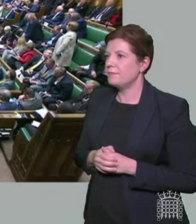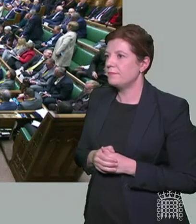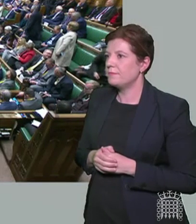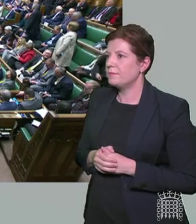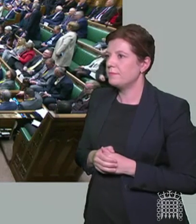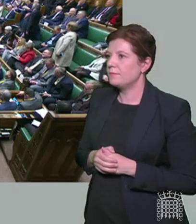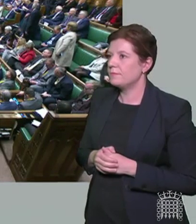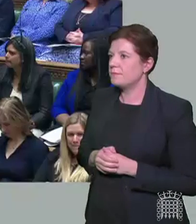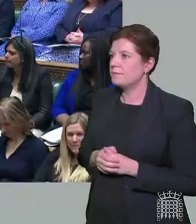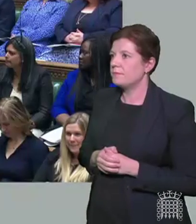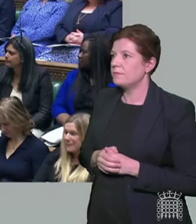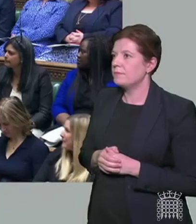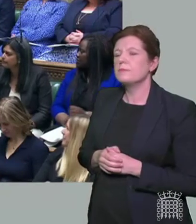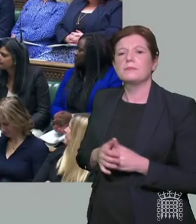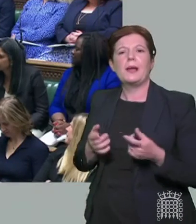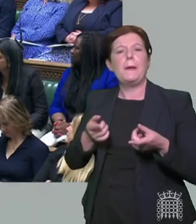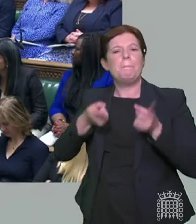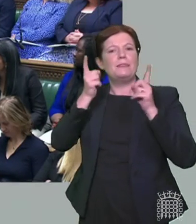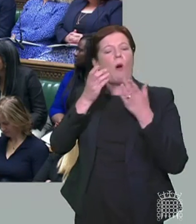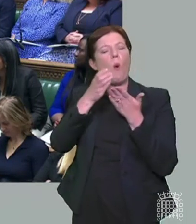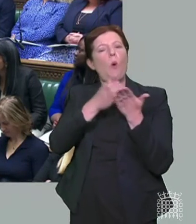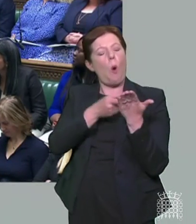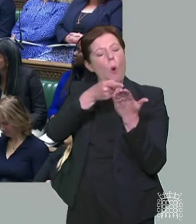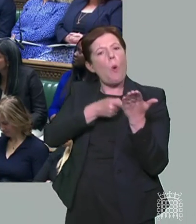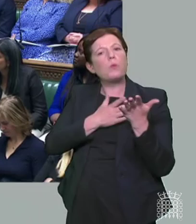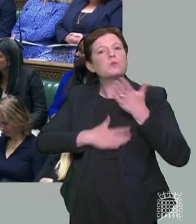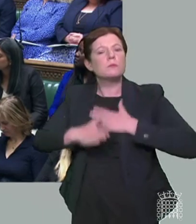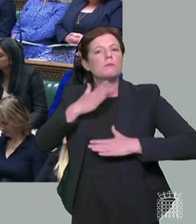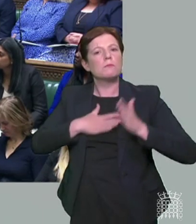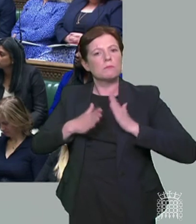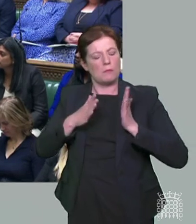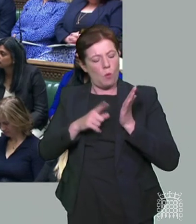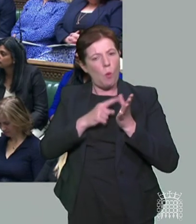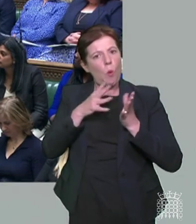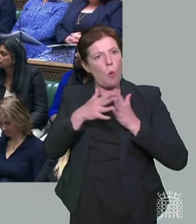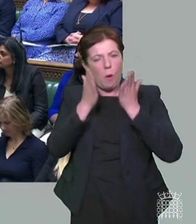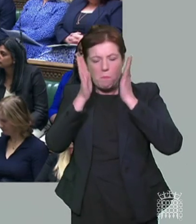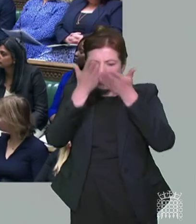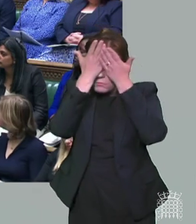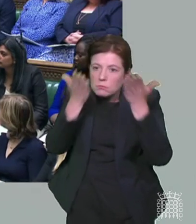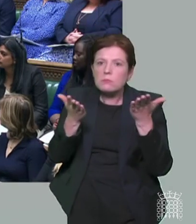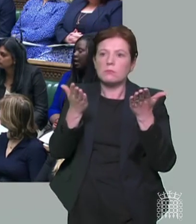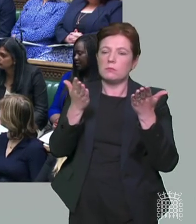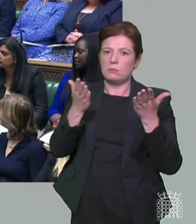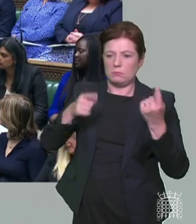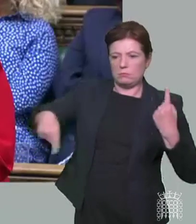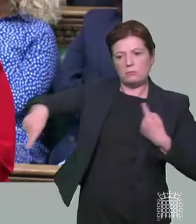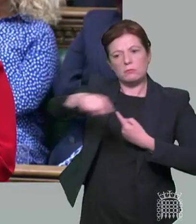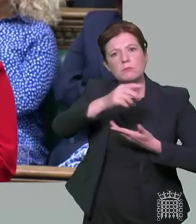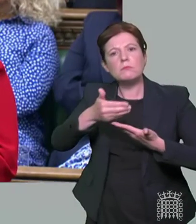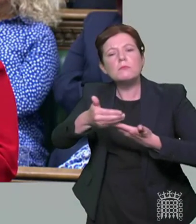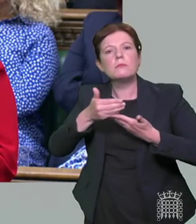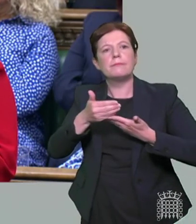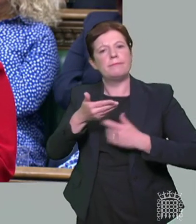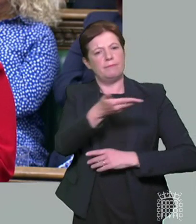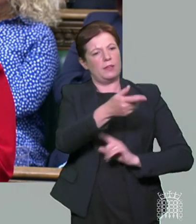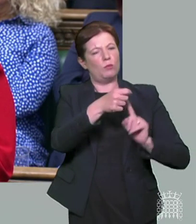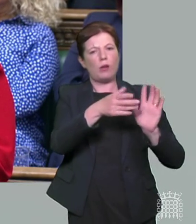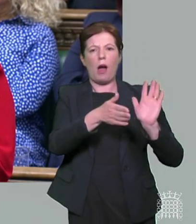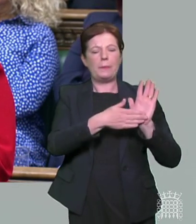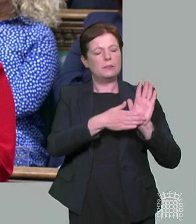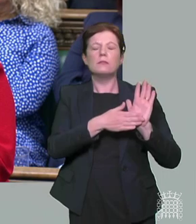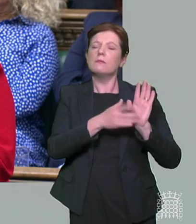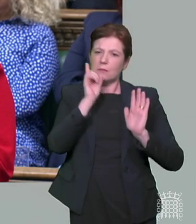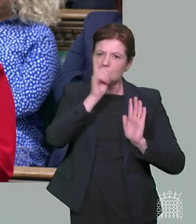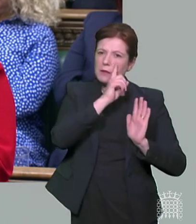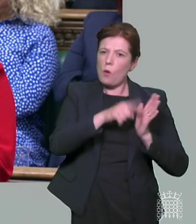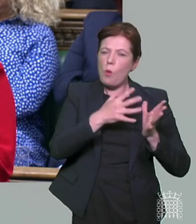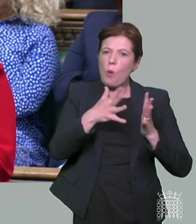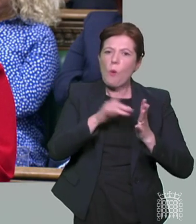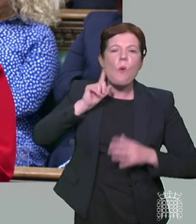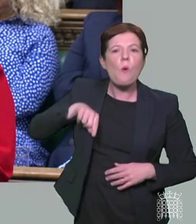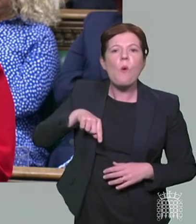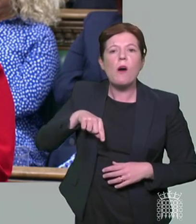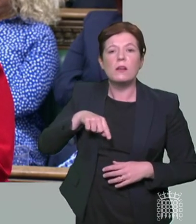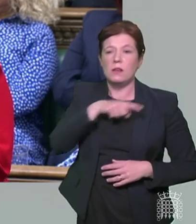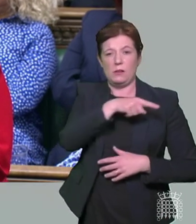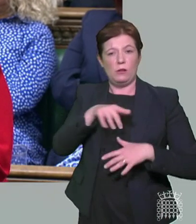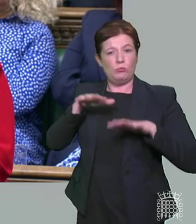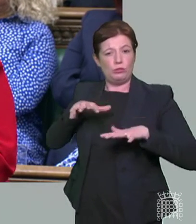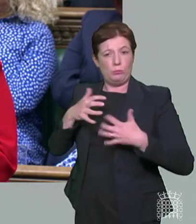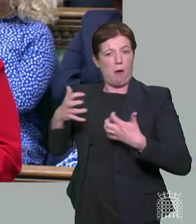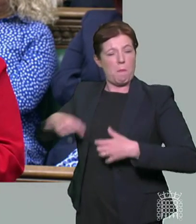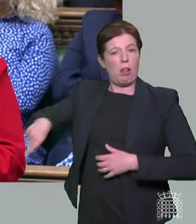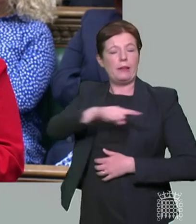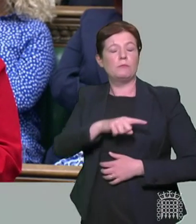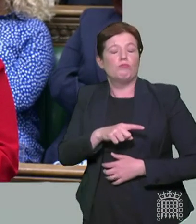The ministerial code states that Ministers have a “duty…to comply with the law and to protect the integrity of public life.”The Prime Minister has broken the law and repeatedly shown contempt for the British public.